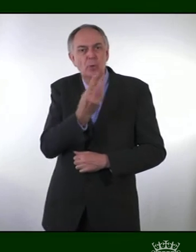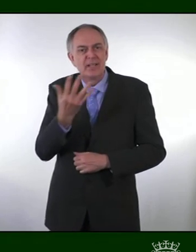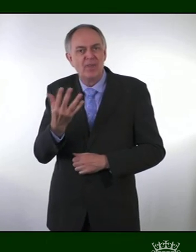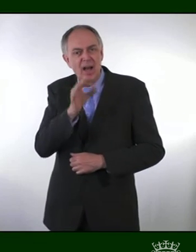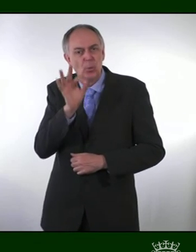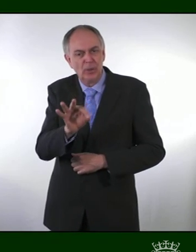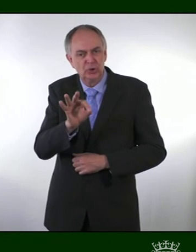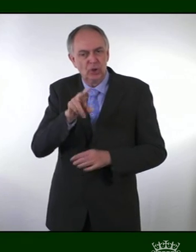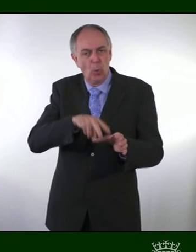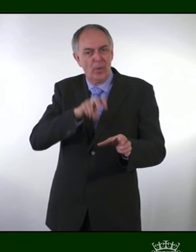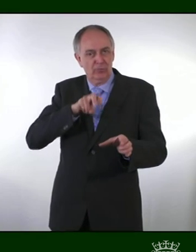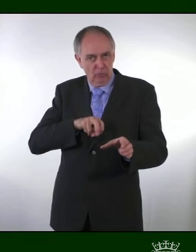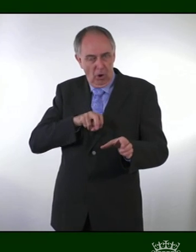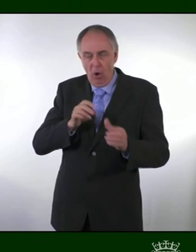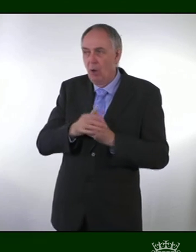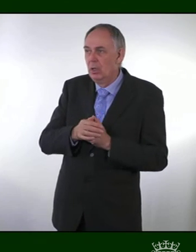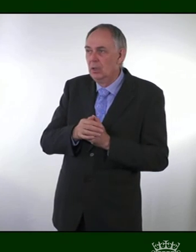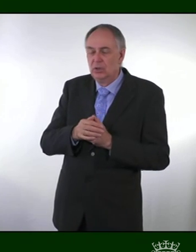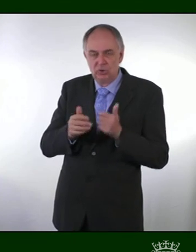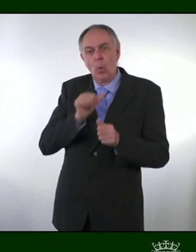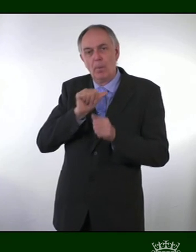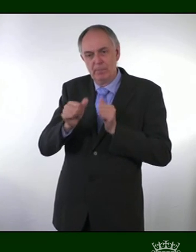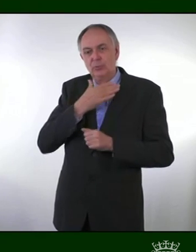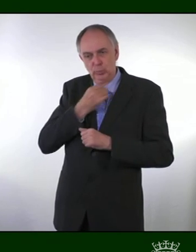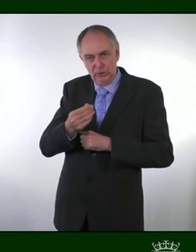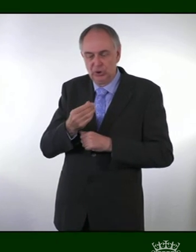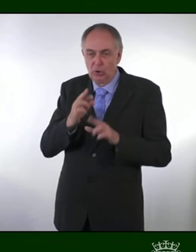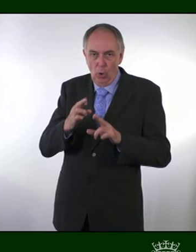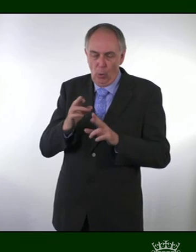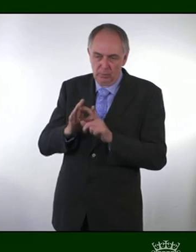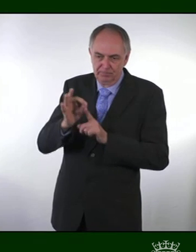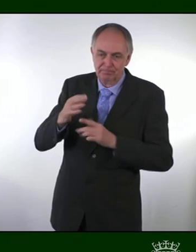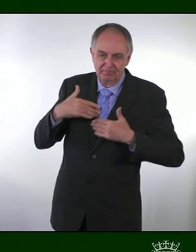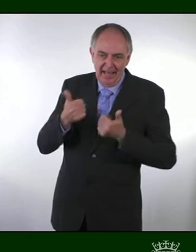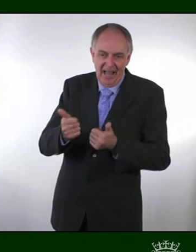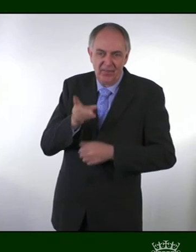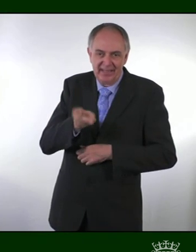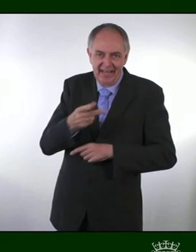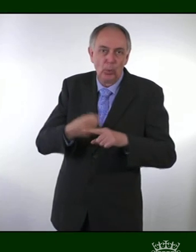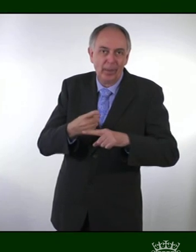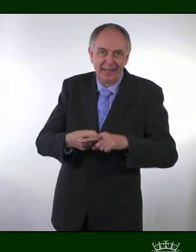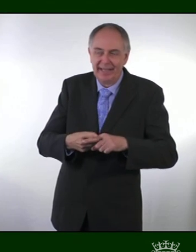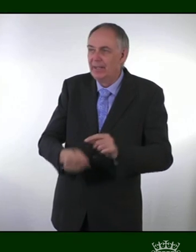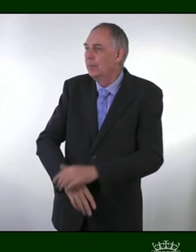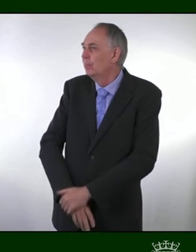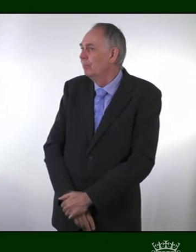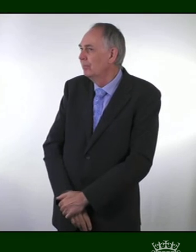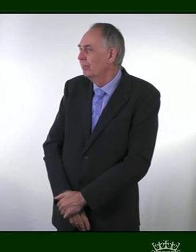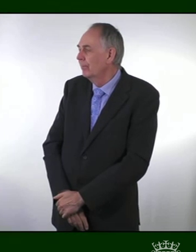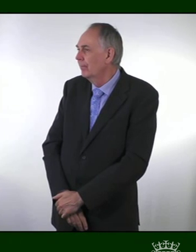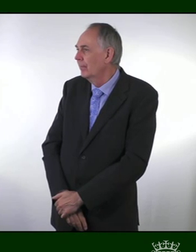I am sure all those in the House pass on our best wishes to her and are looking forward to her speedy recovery and return to the House.